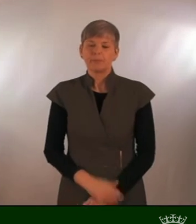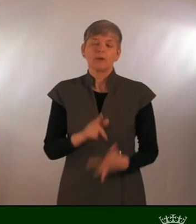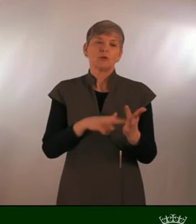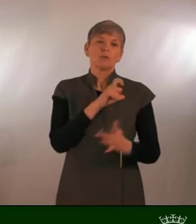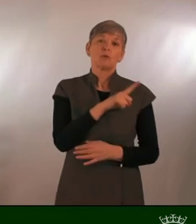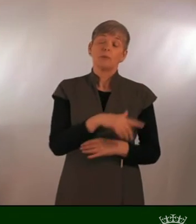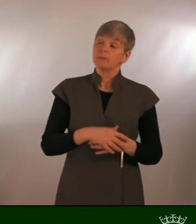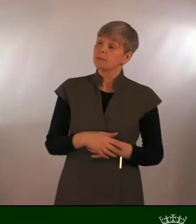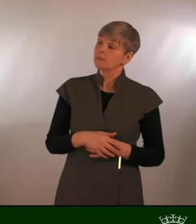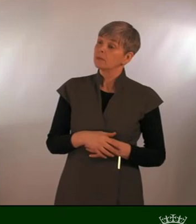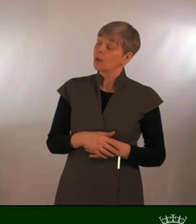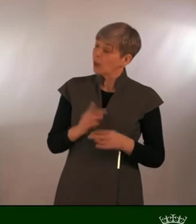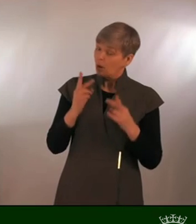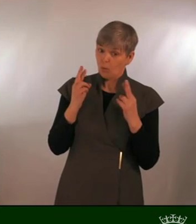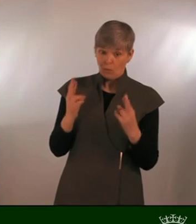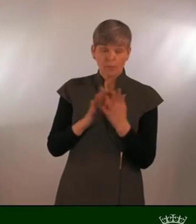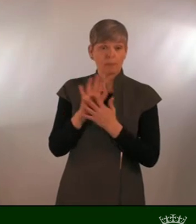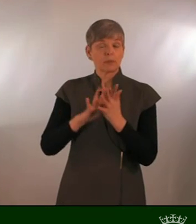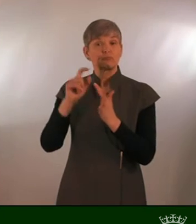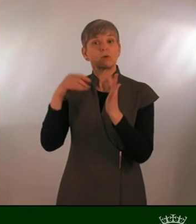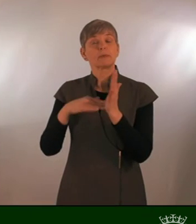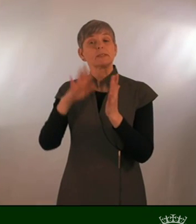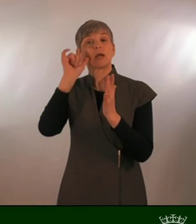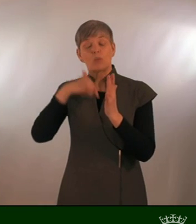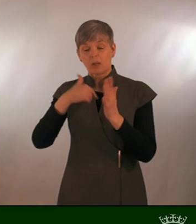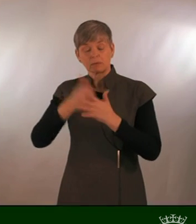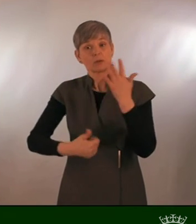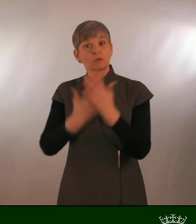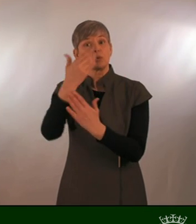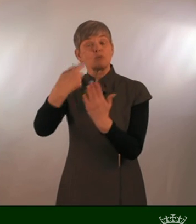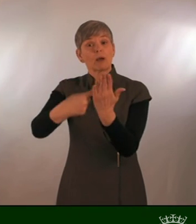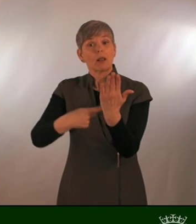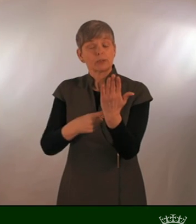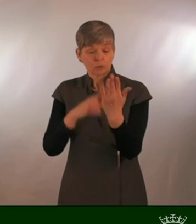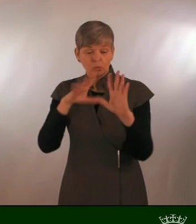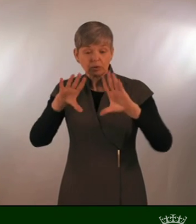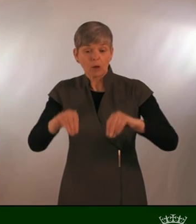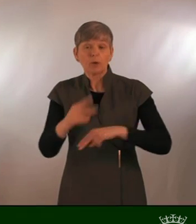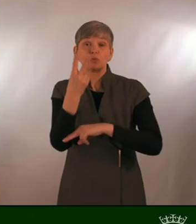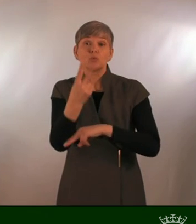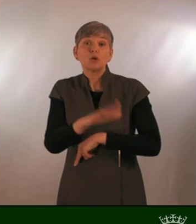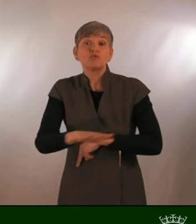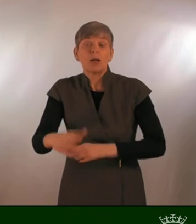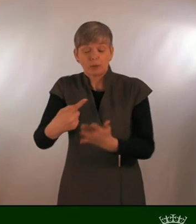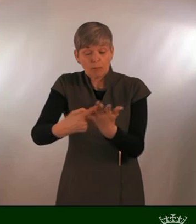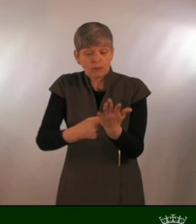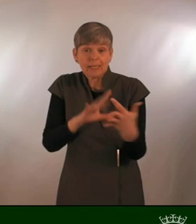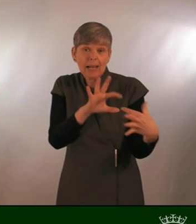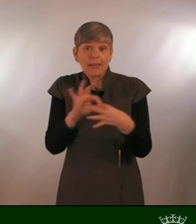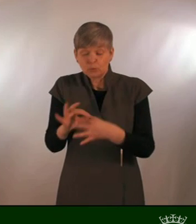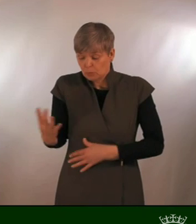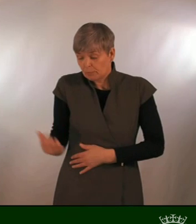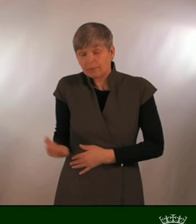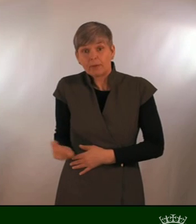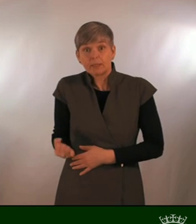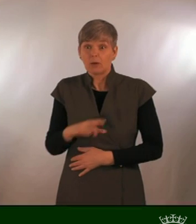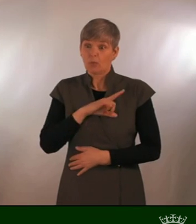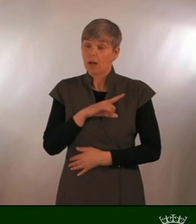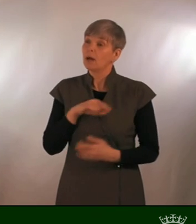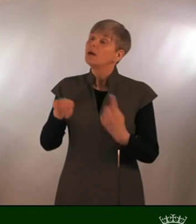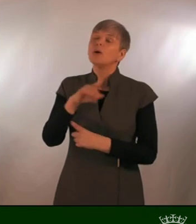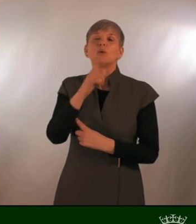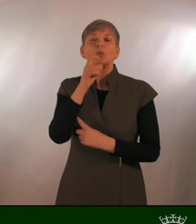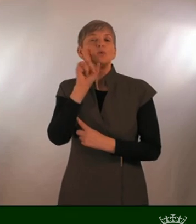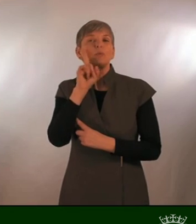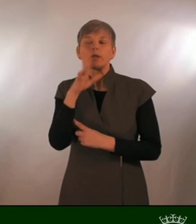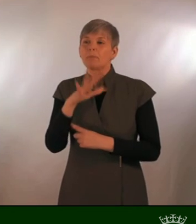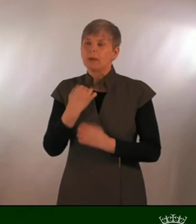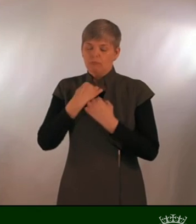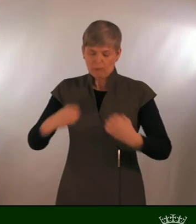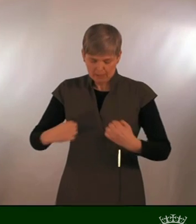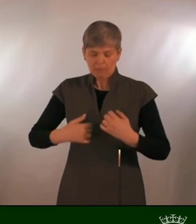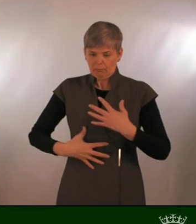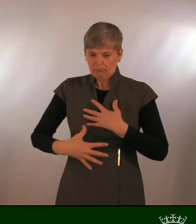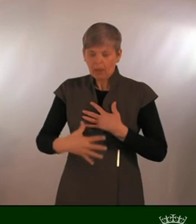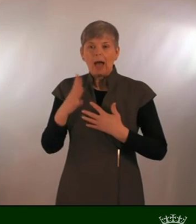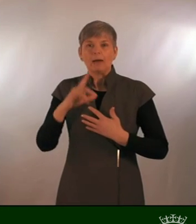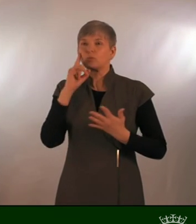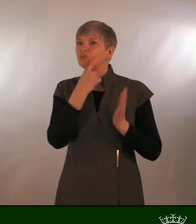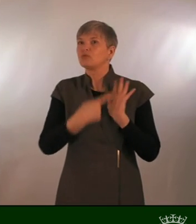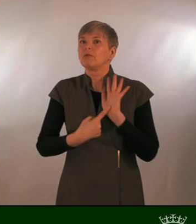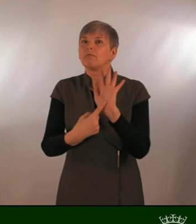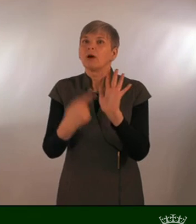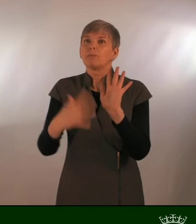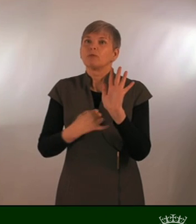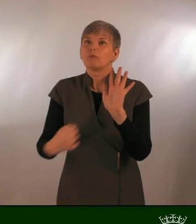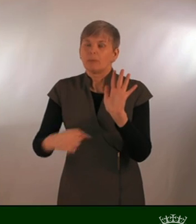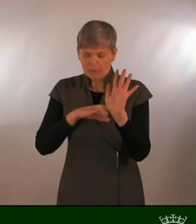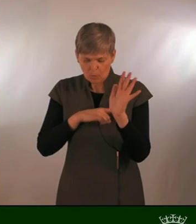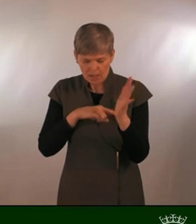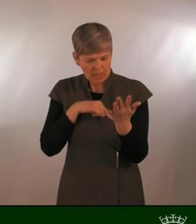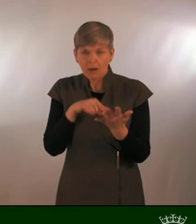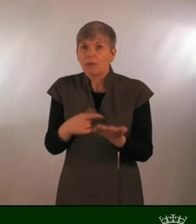Well, I would hope that means that the Prime Minister is going to introduce regulations to end the two-child policy in the benefits strategy, because that is exactly what happens—women who are victims of rape have to prove they have been raped in order to get benefits for their child.